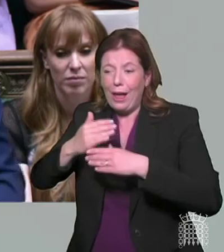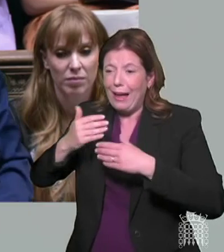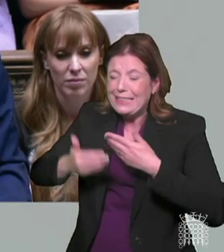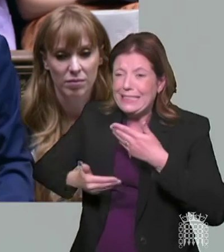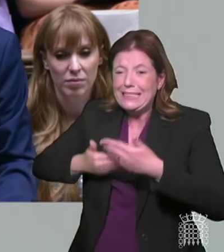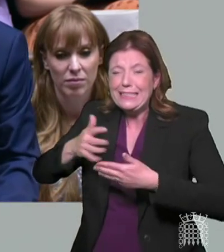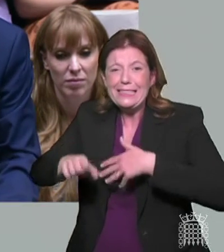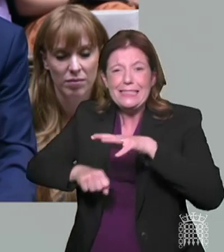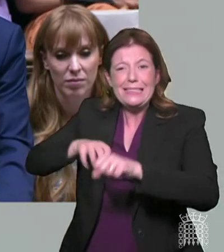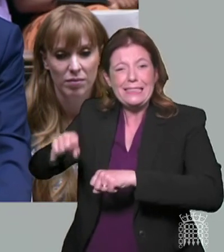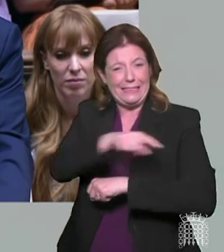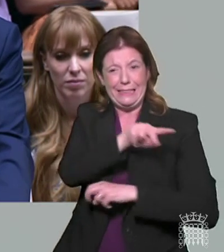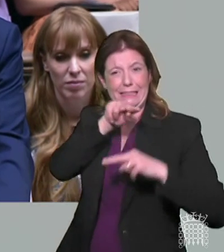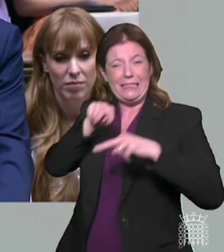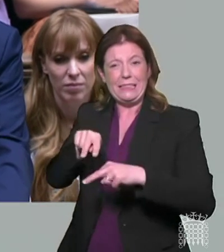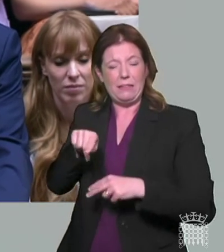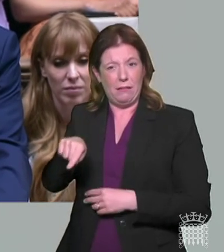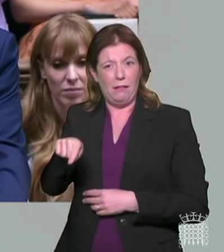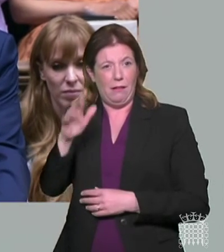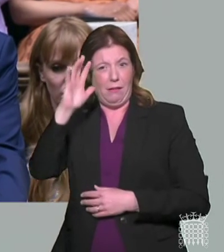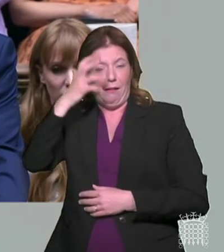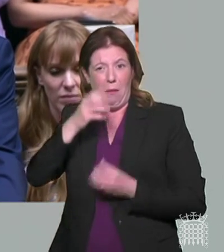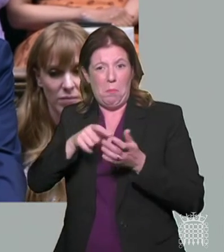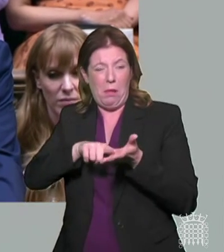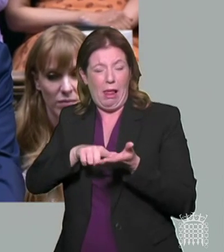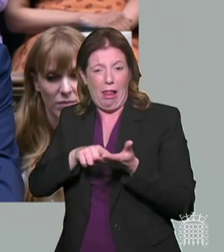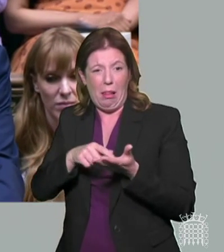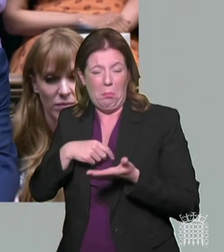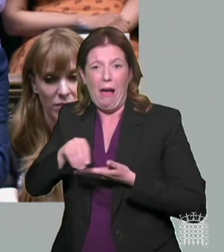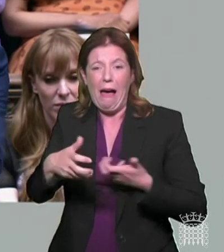They are struggling with how they are going to pay their bills.